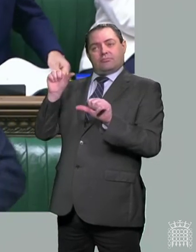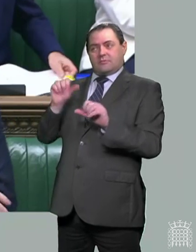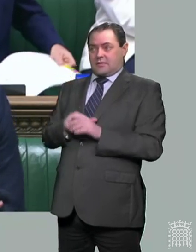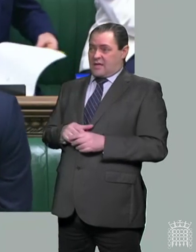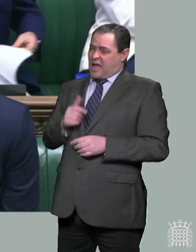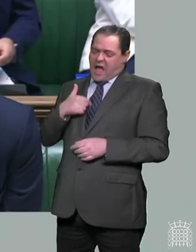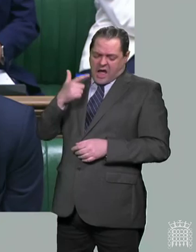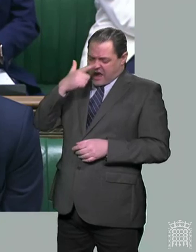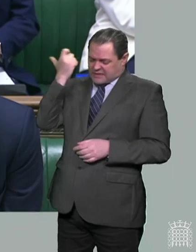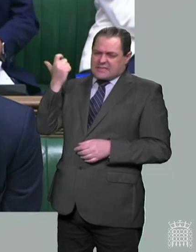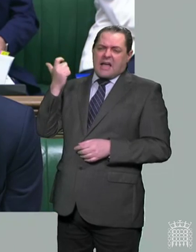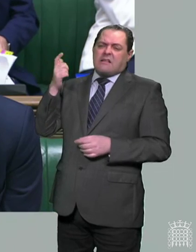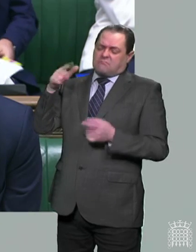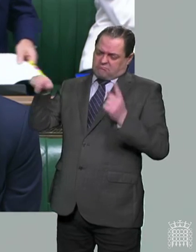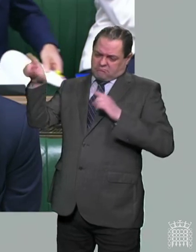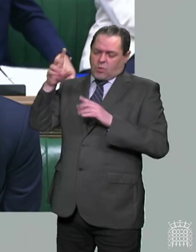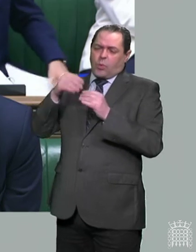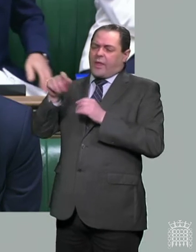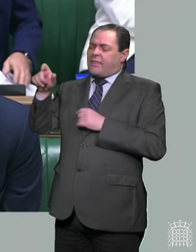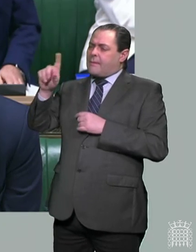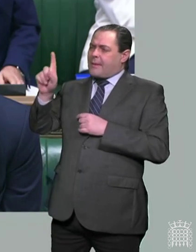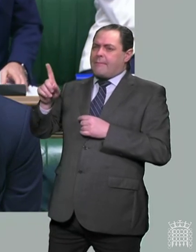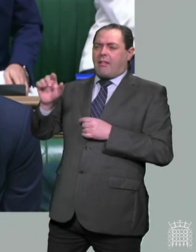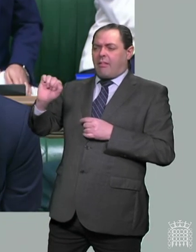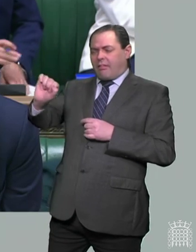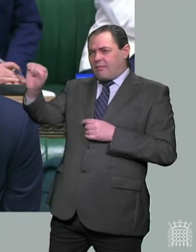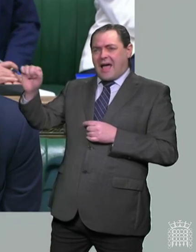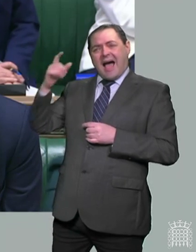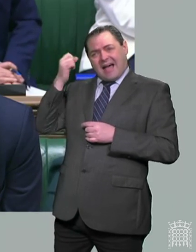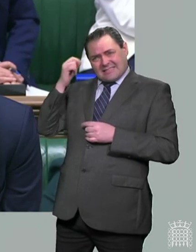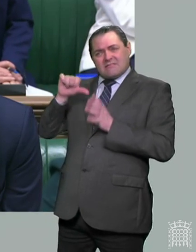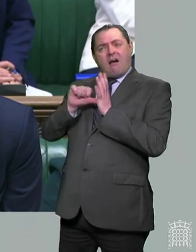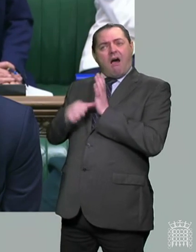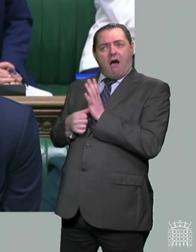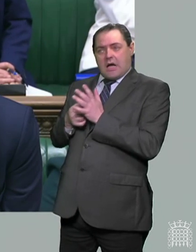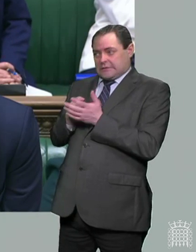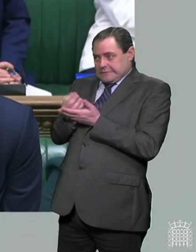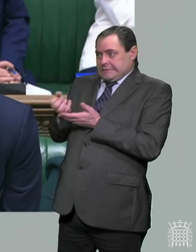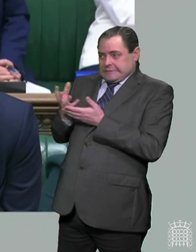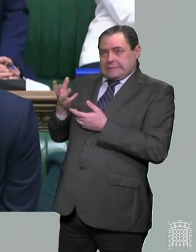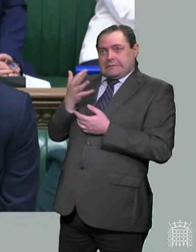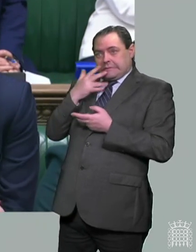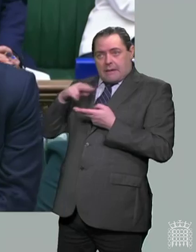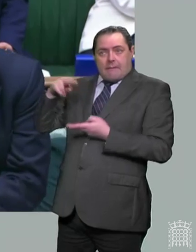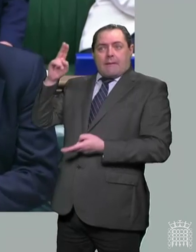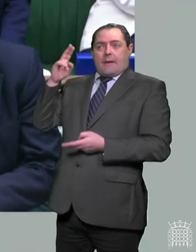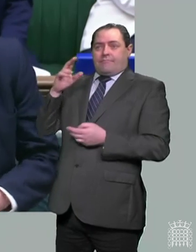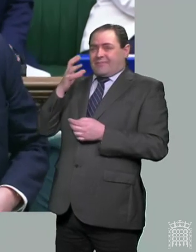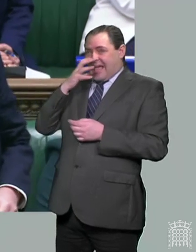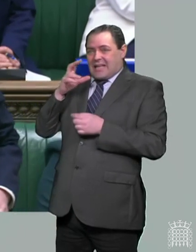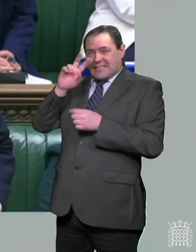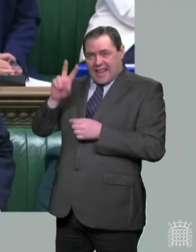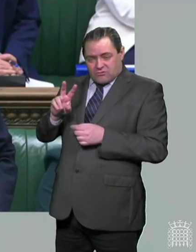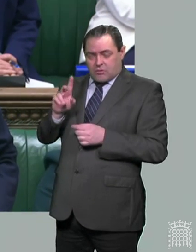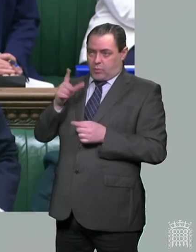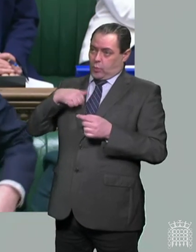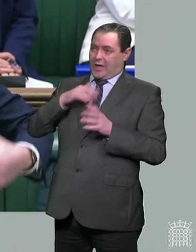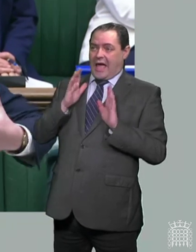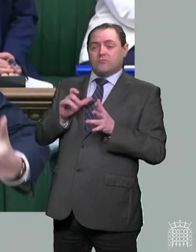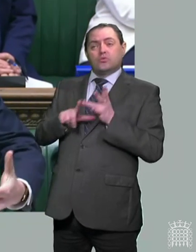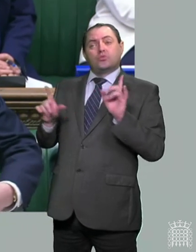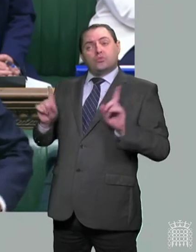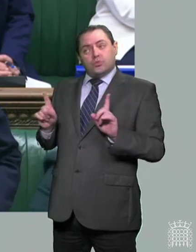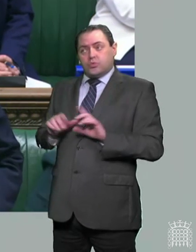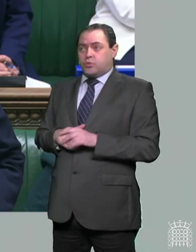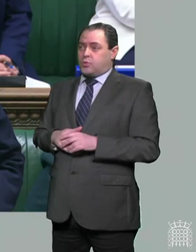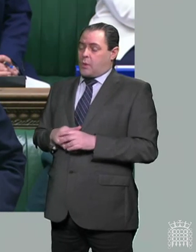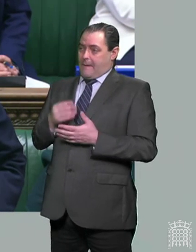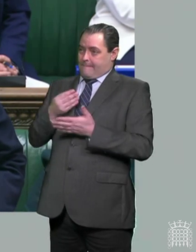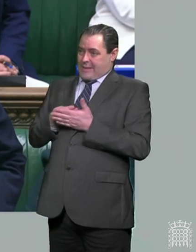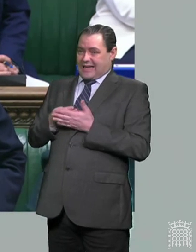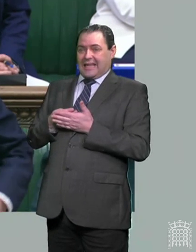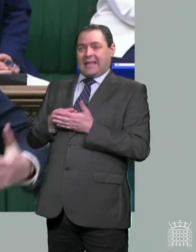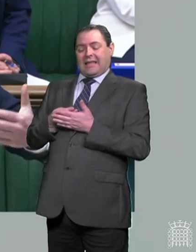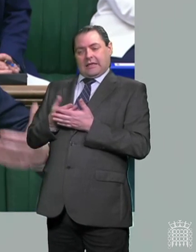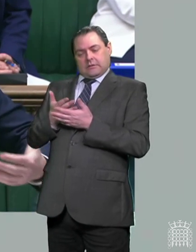I sympathise very much with his constituent and understand the pressures that people are facing on the costs of living, but what we have got to do is invest and protect them.